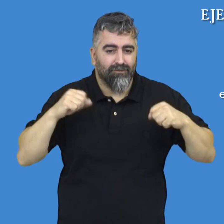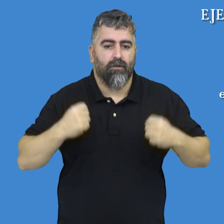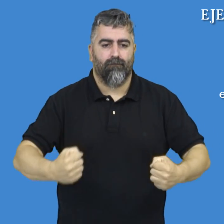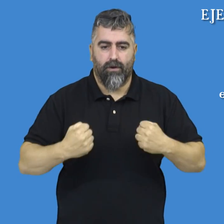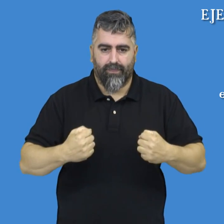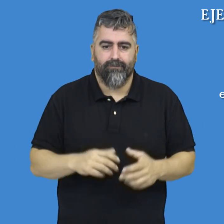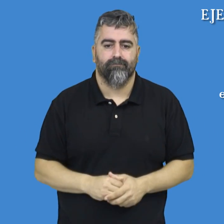fuerte